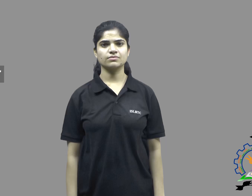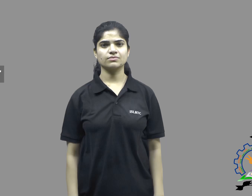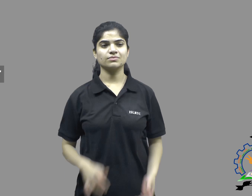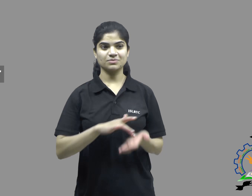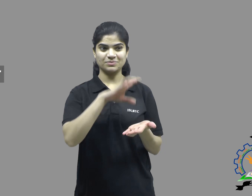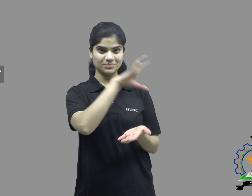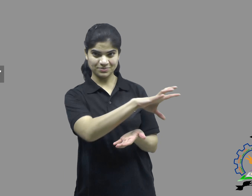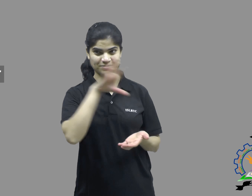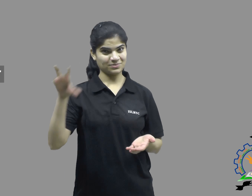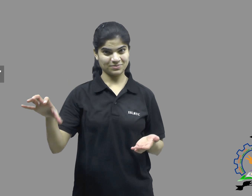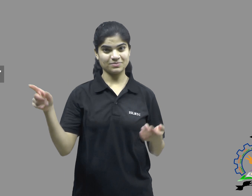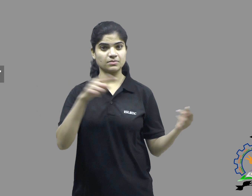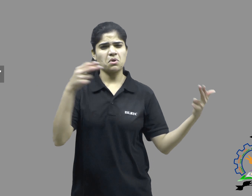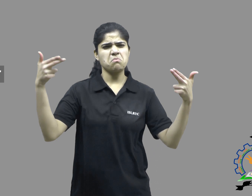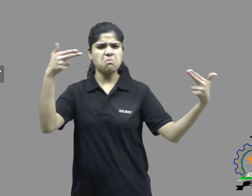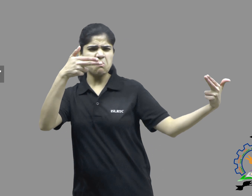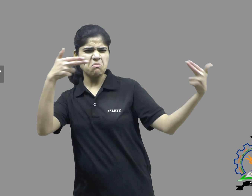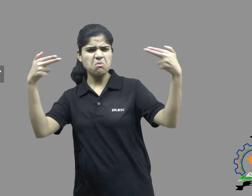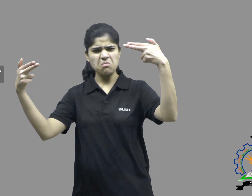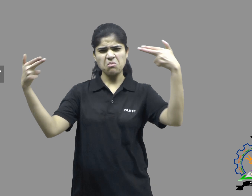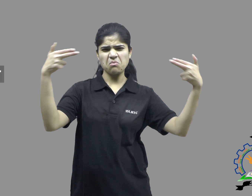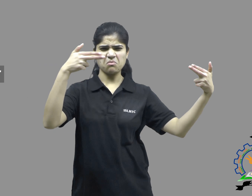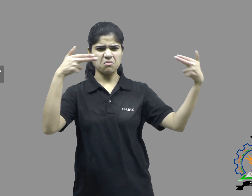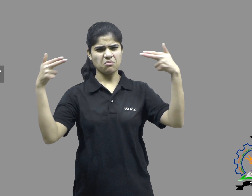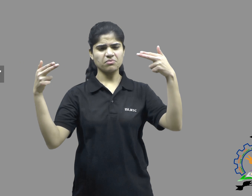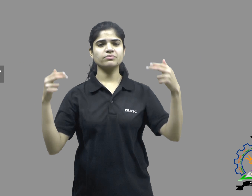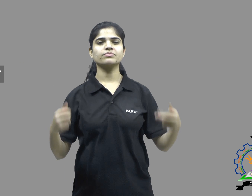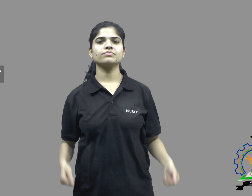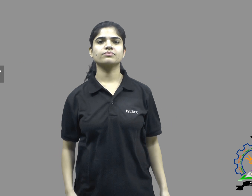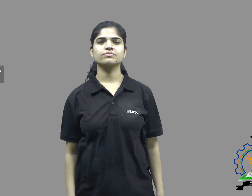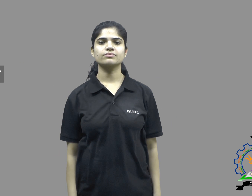War